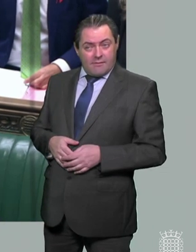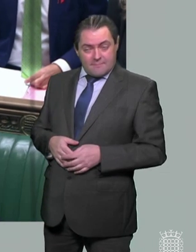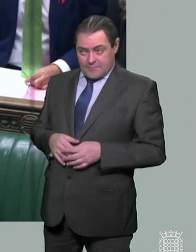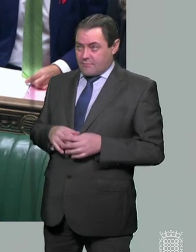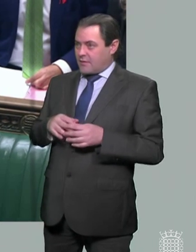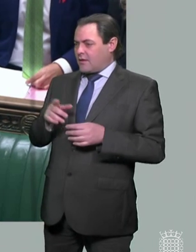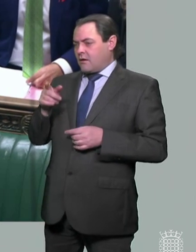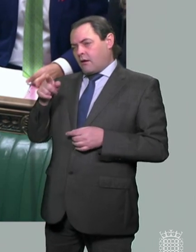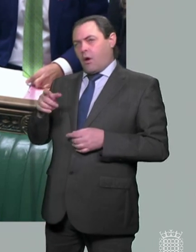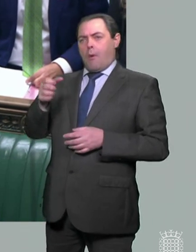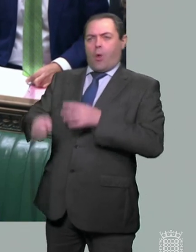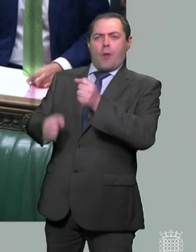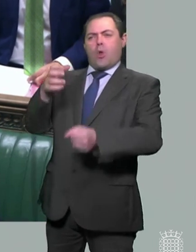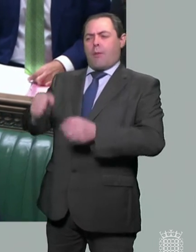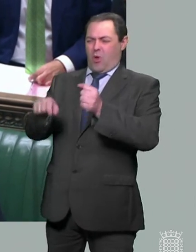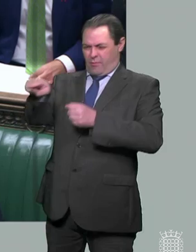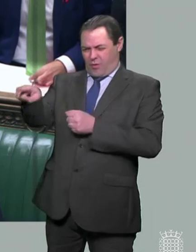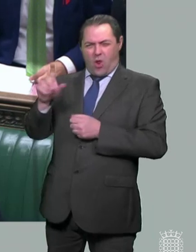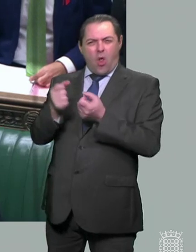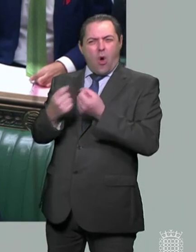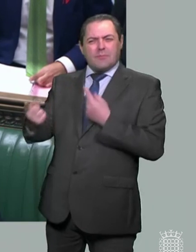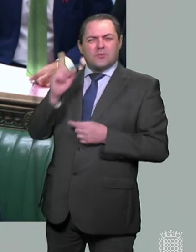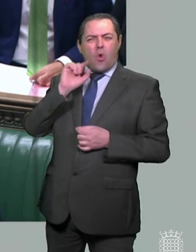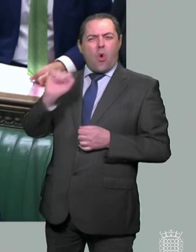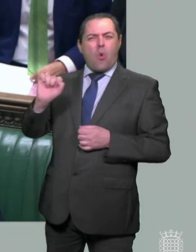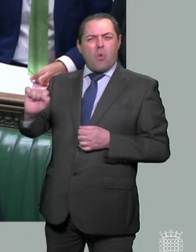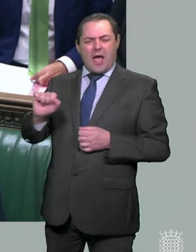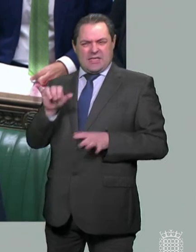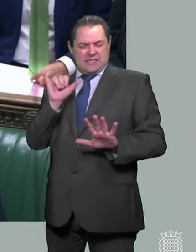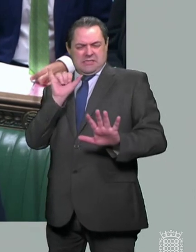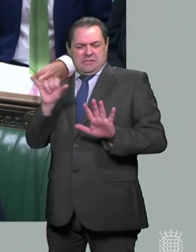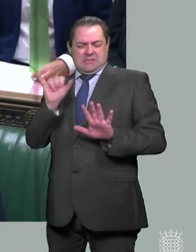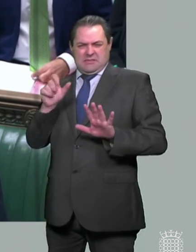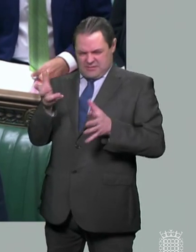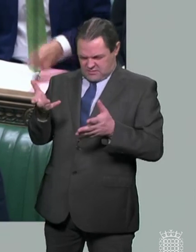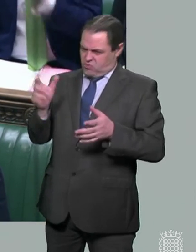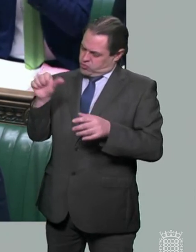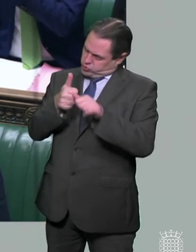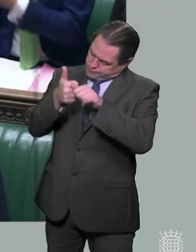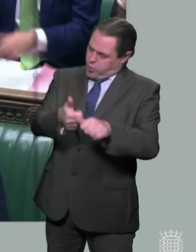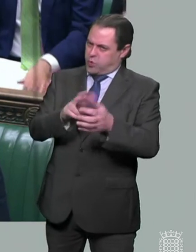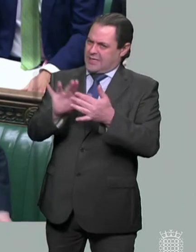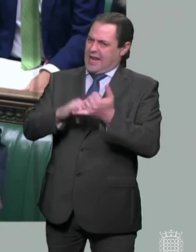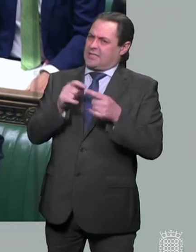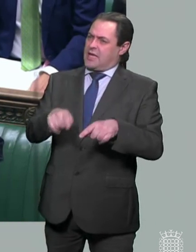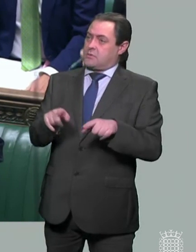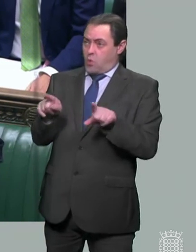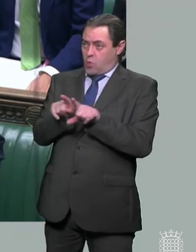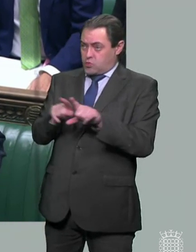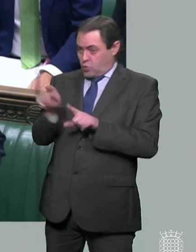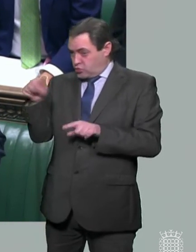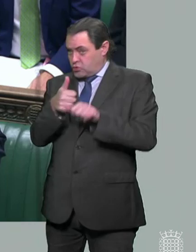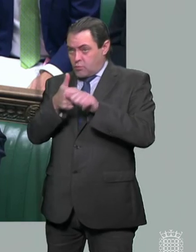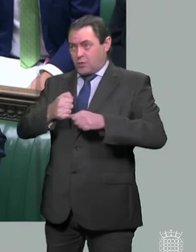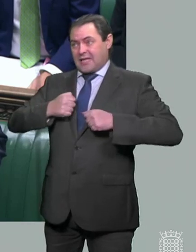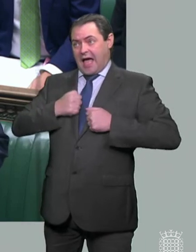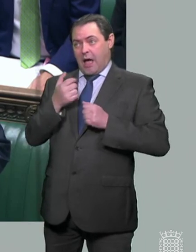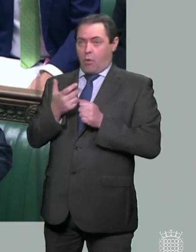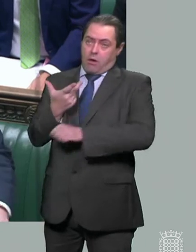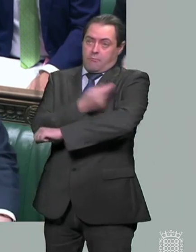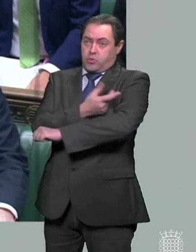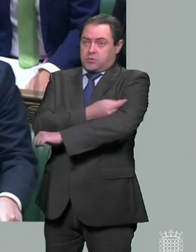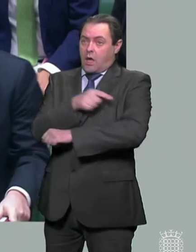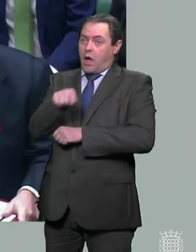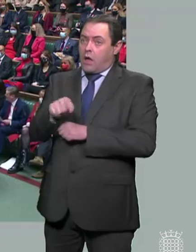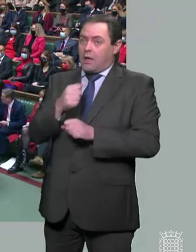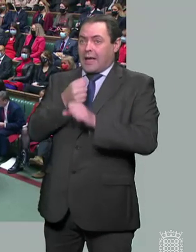Rather than running down what they are trying to do and casting doubt on their efforts, the right honourable and learned Gentleman should get behind them and, in particular, he should support our booster campaign.